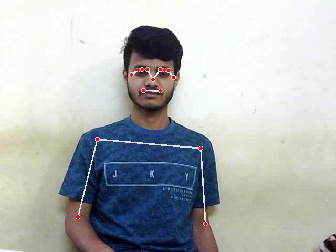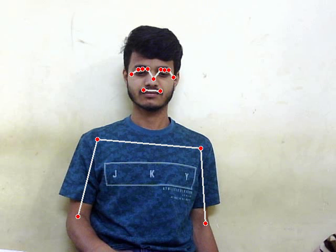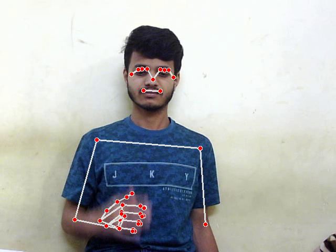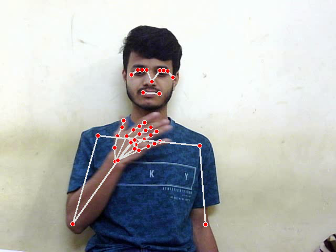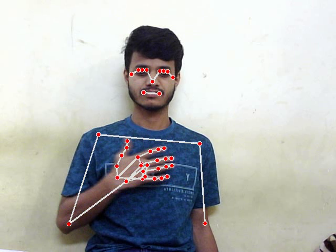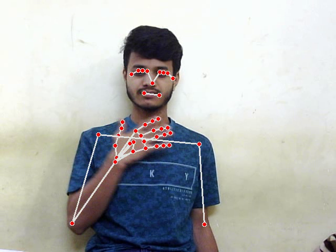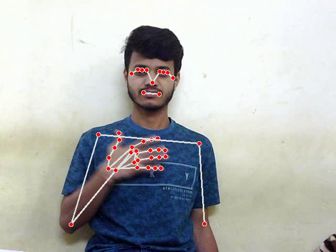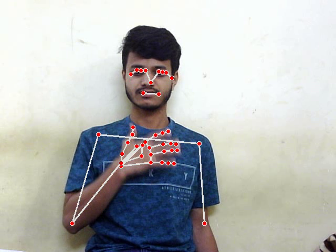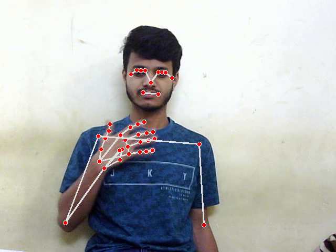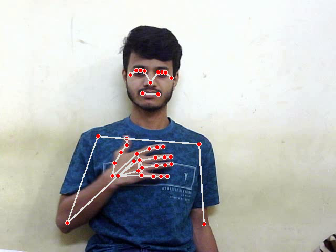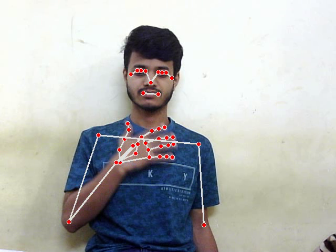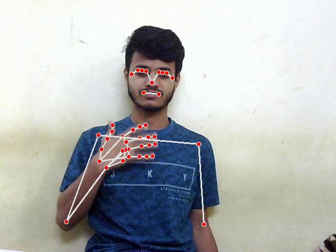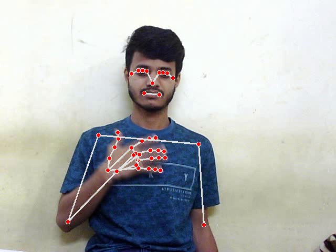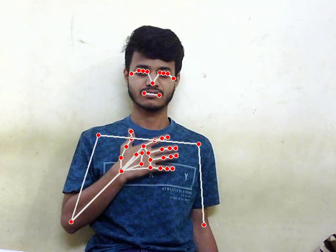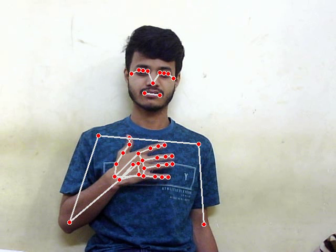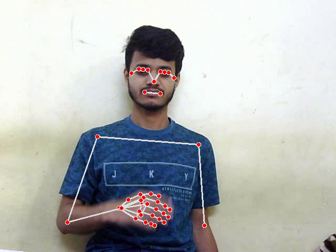please